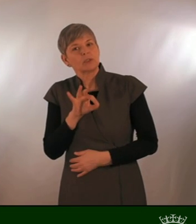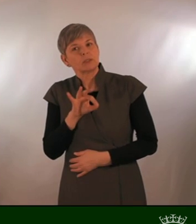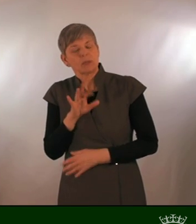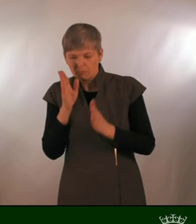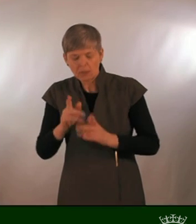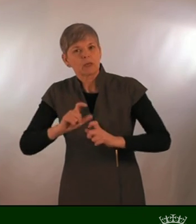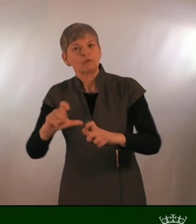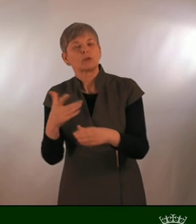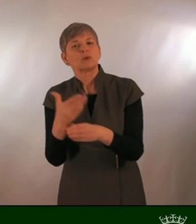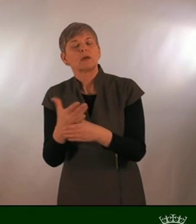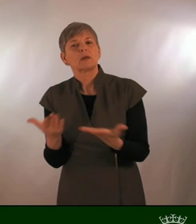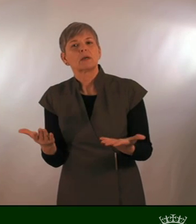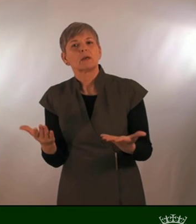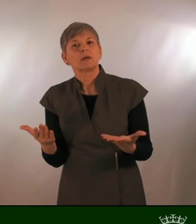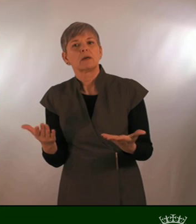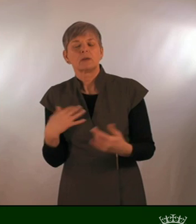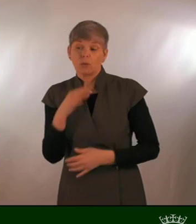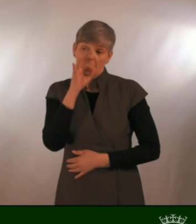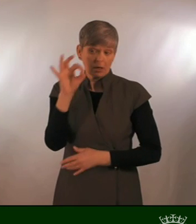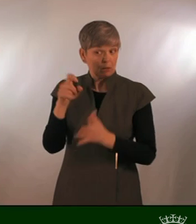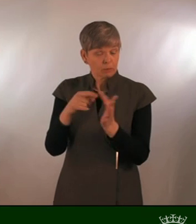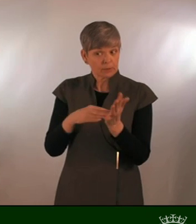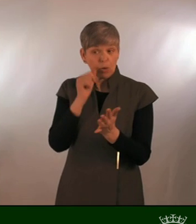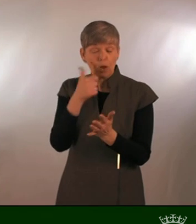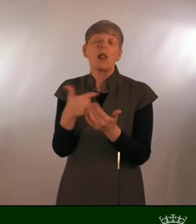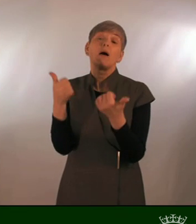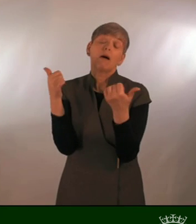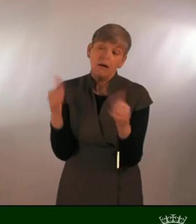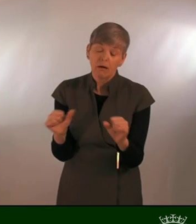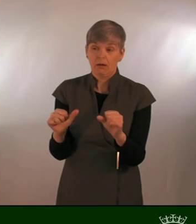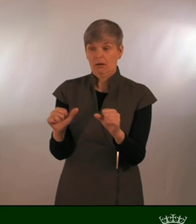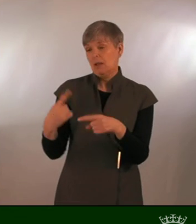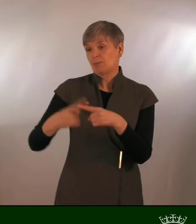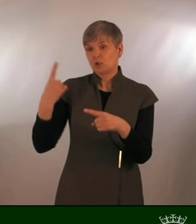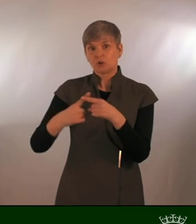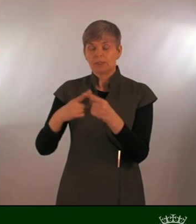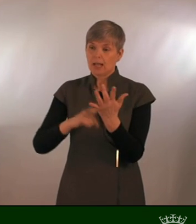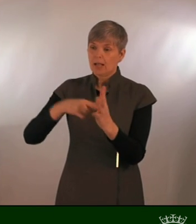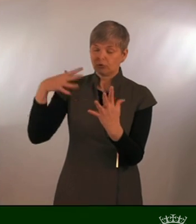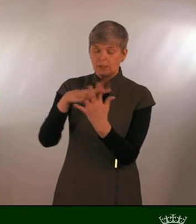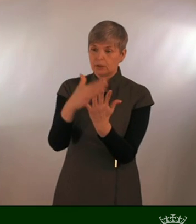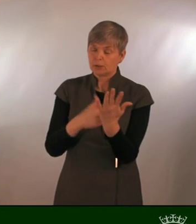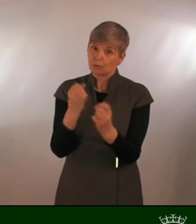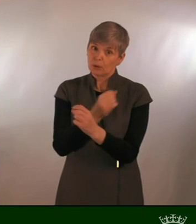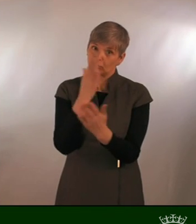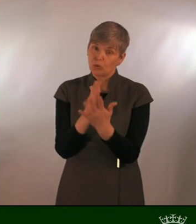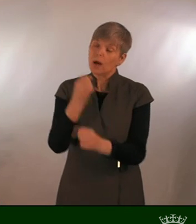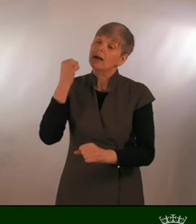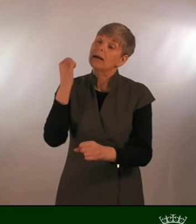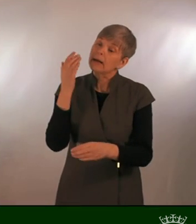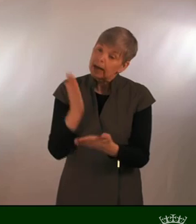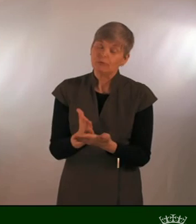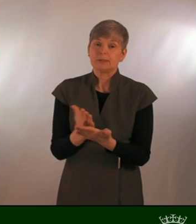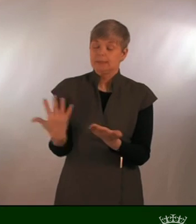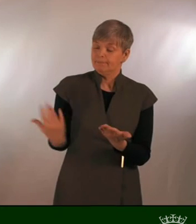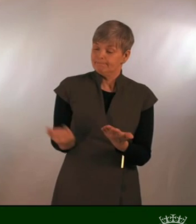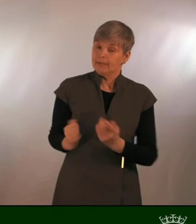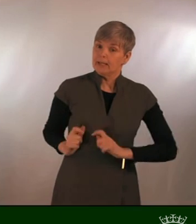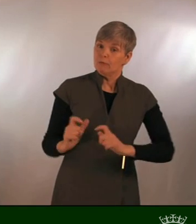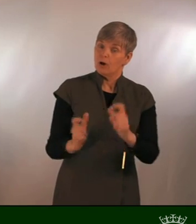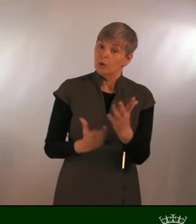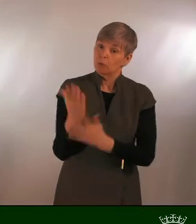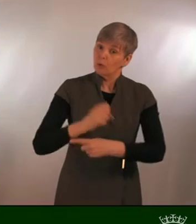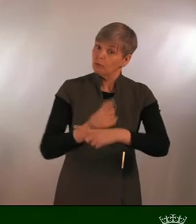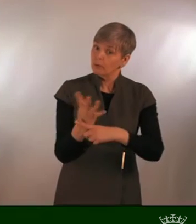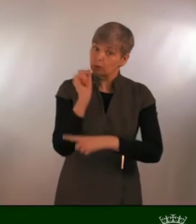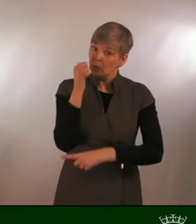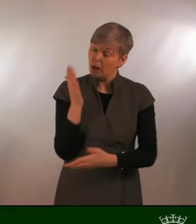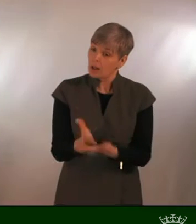Will the Prime Minister finally bring in emergency legislation to guarantee sick pay for zero-hours workers to help contain the spread of the virus?